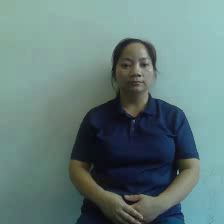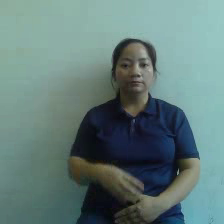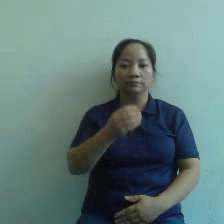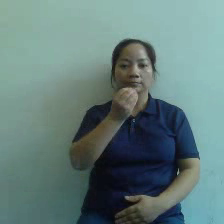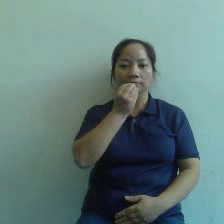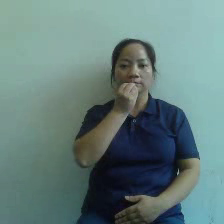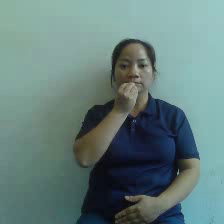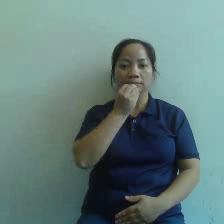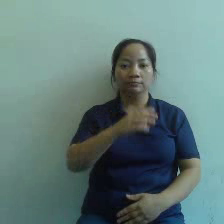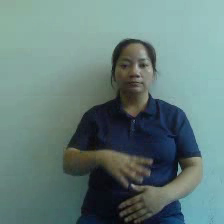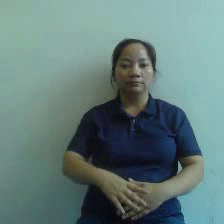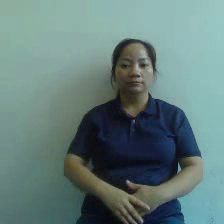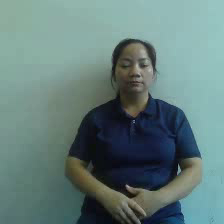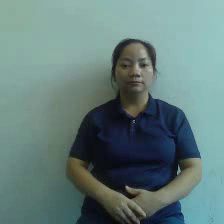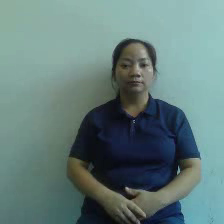Ăn